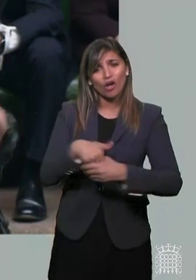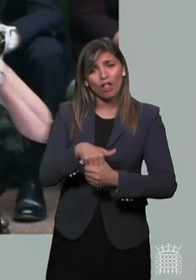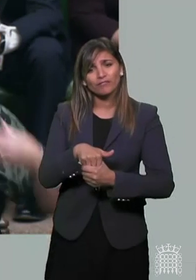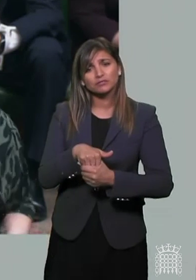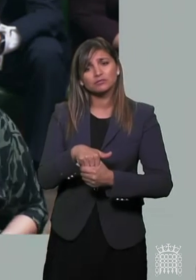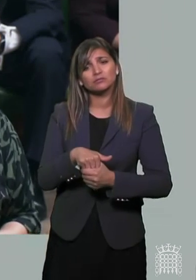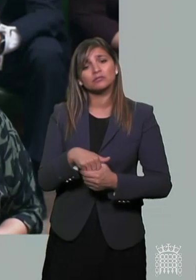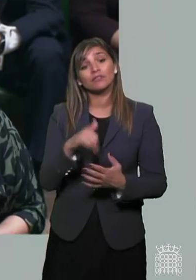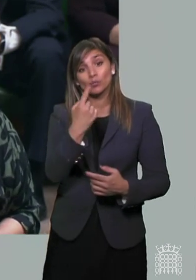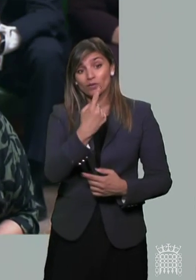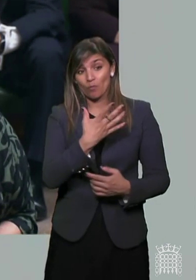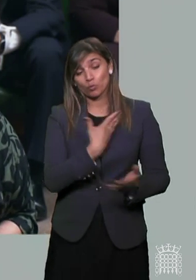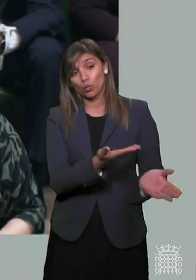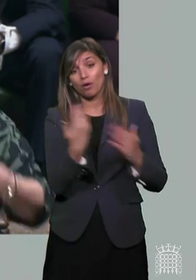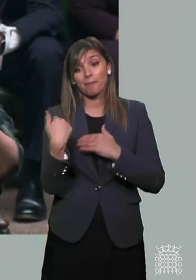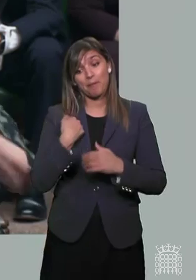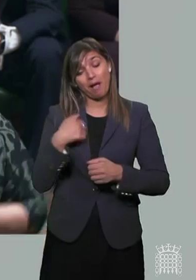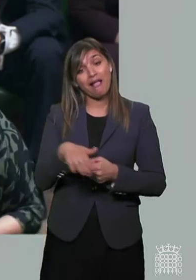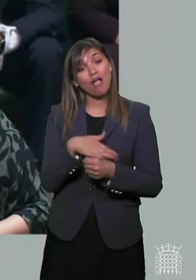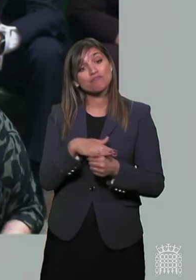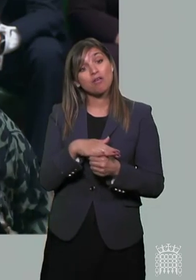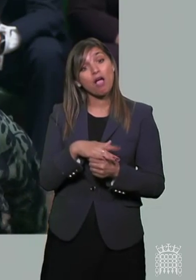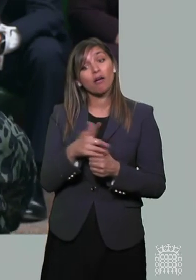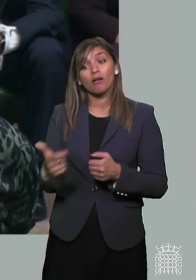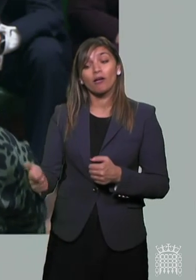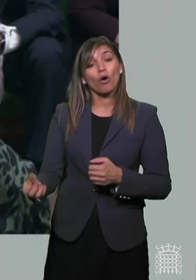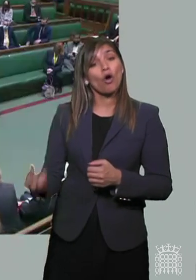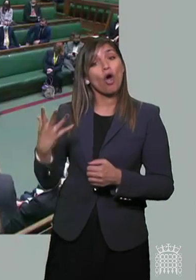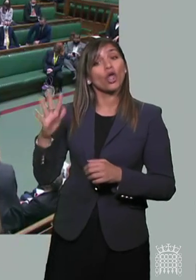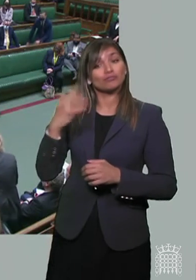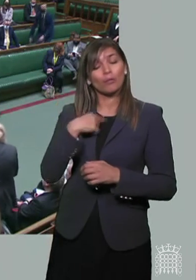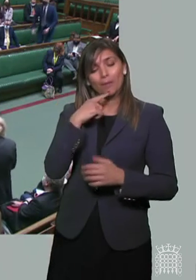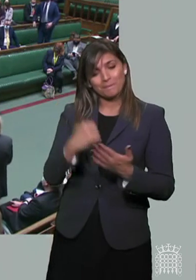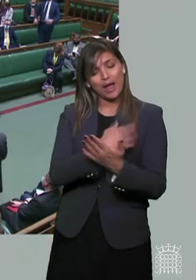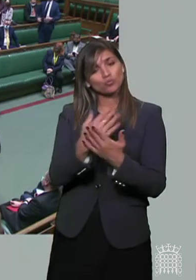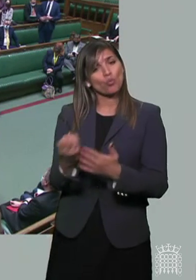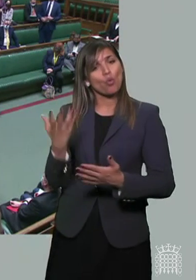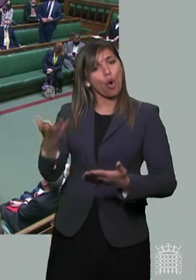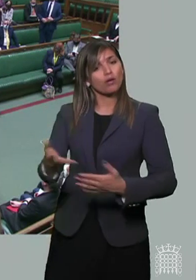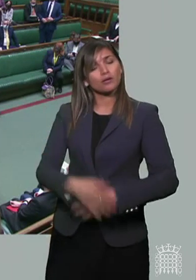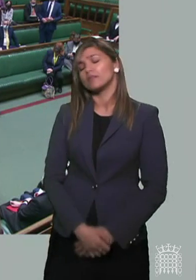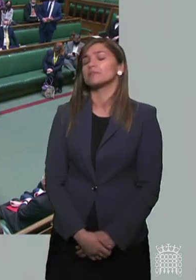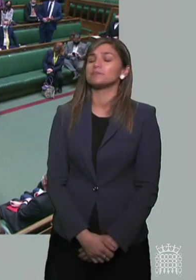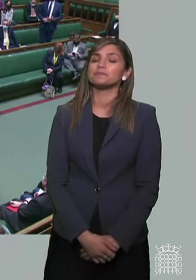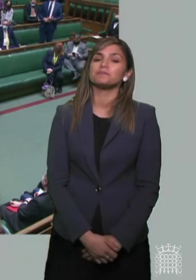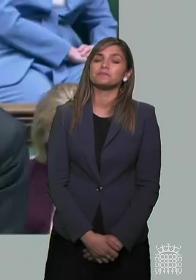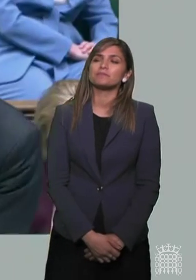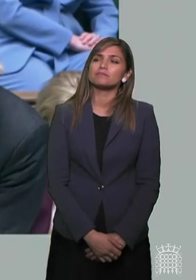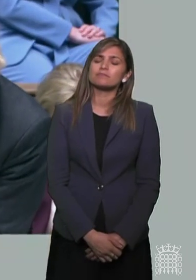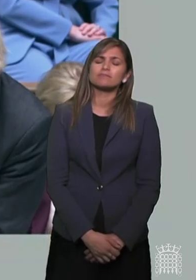If he would like to come and light a tree in my constituency, I will ensure there is one available for him.